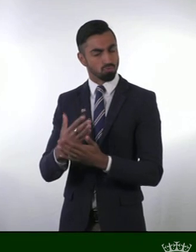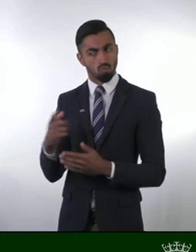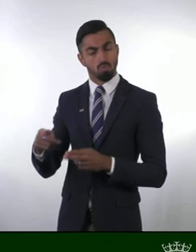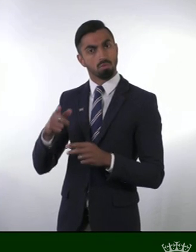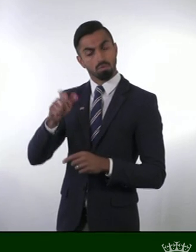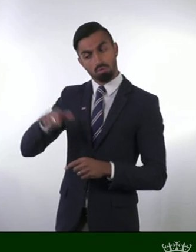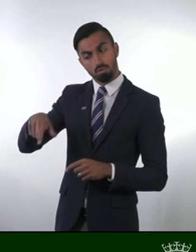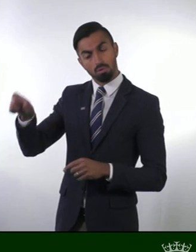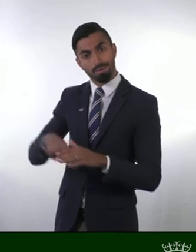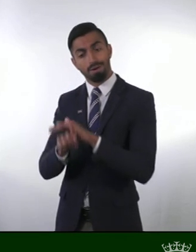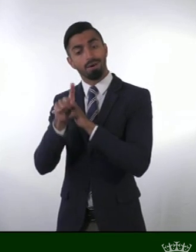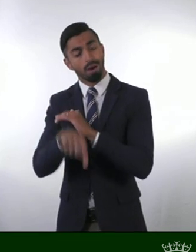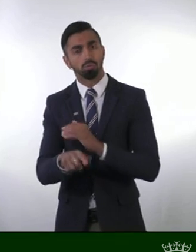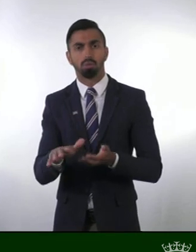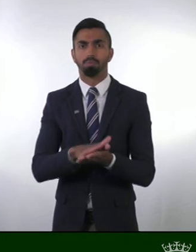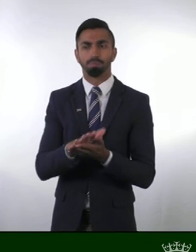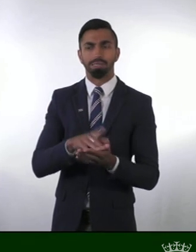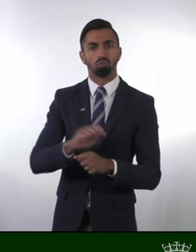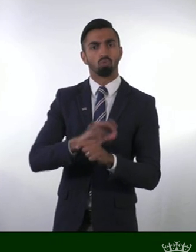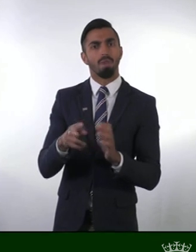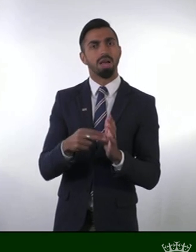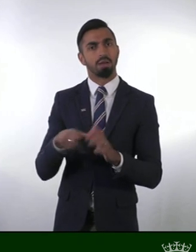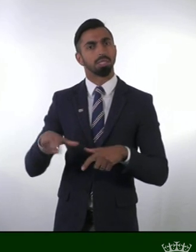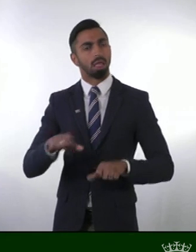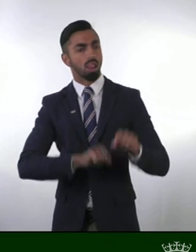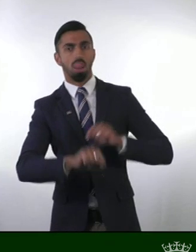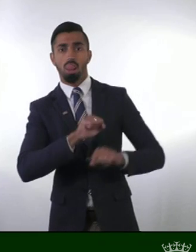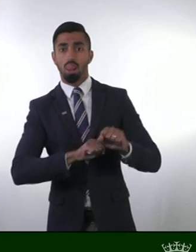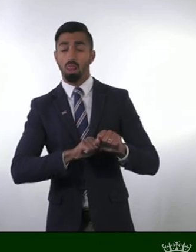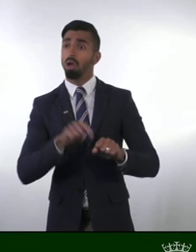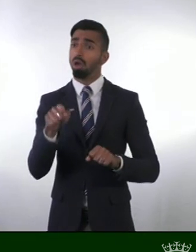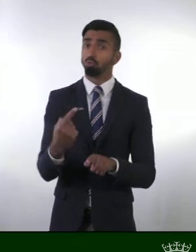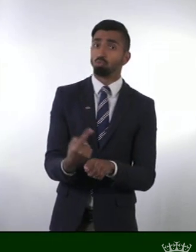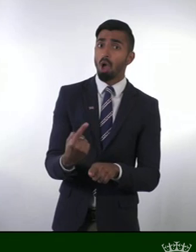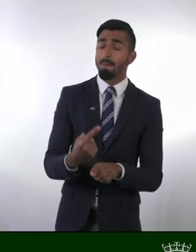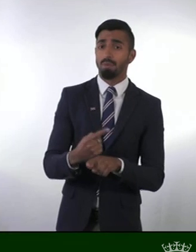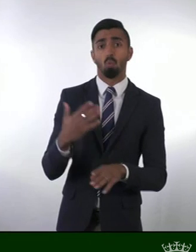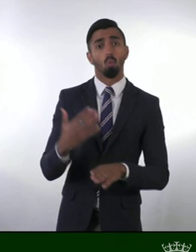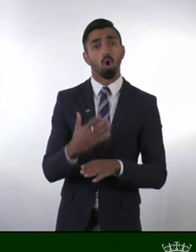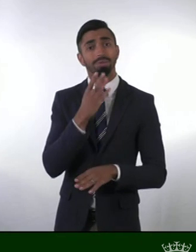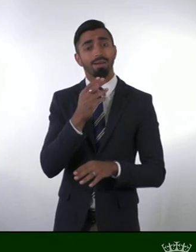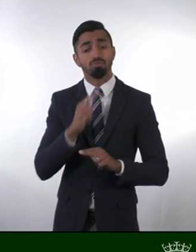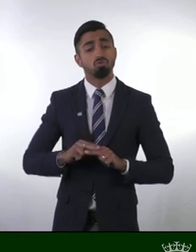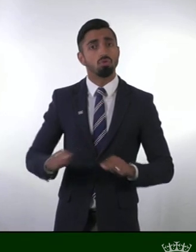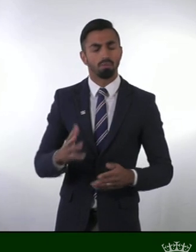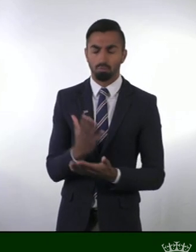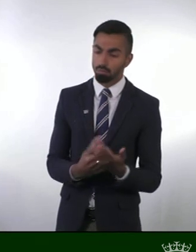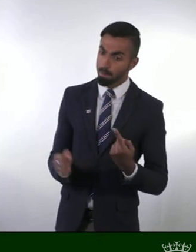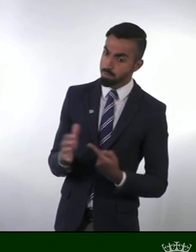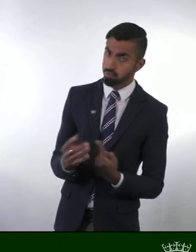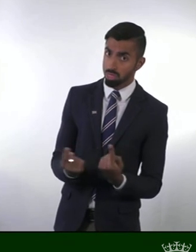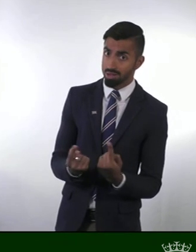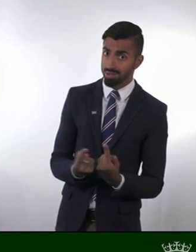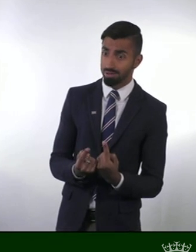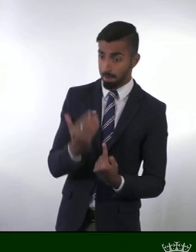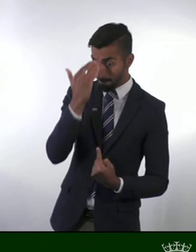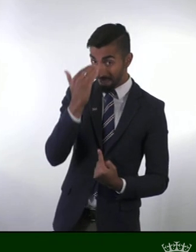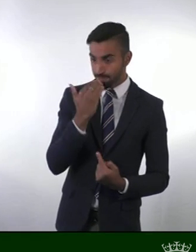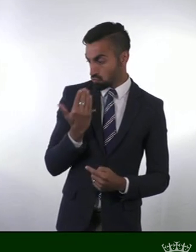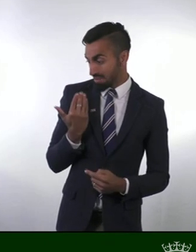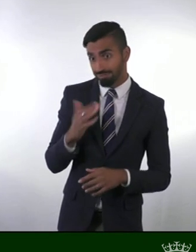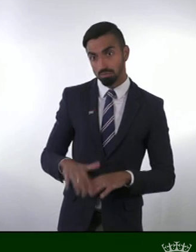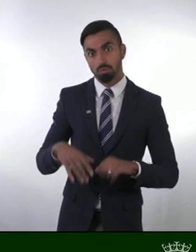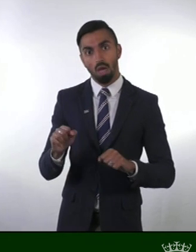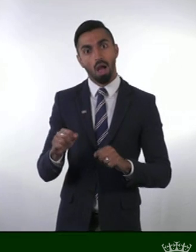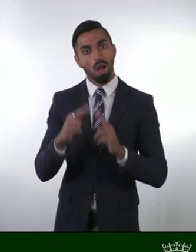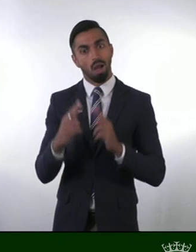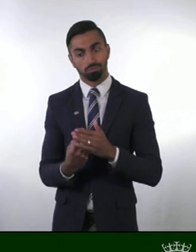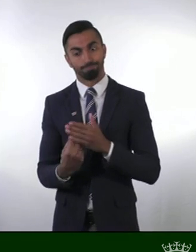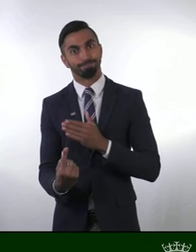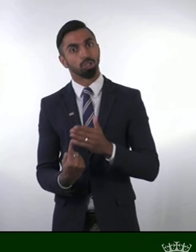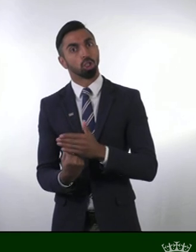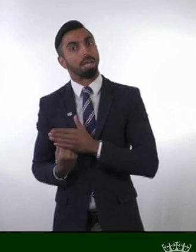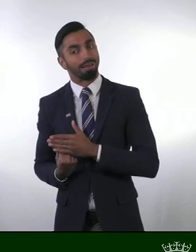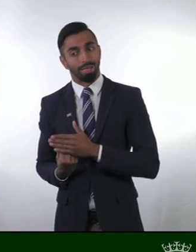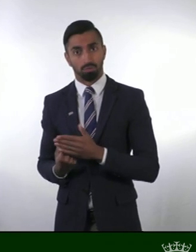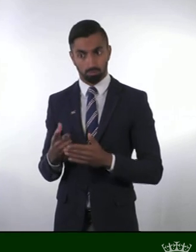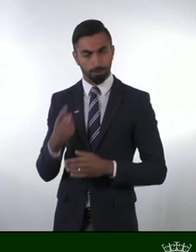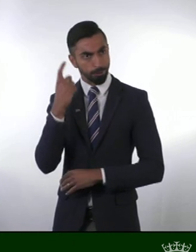Her point about furlough is a very important one, and clearly newly shielded people may be asking themselves whether they will be entitled to furlough funds.